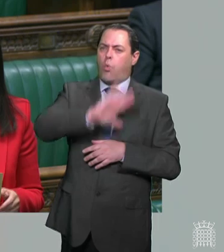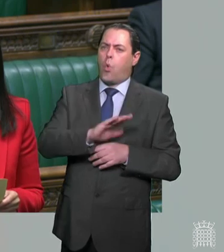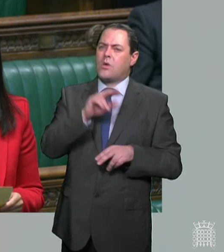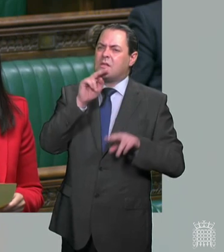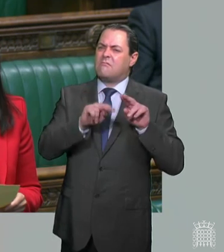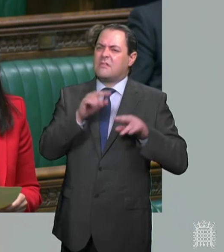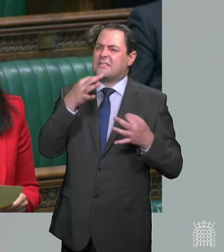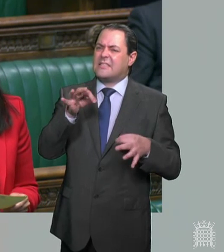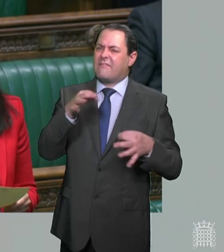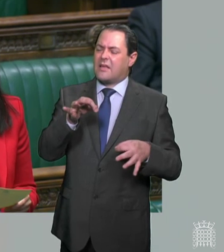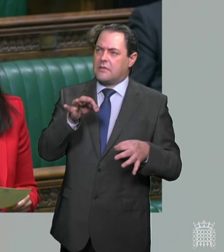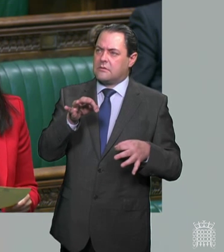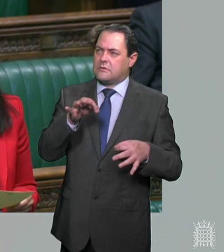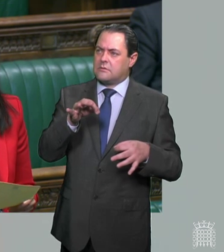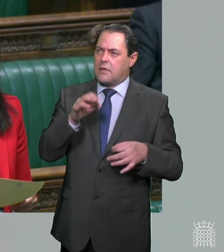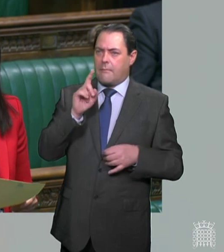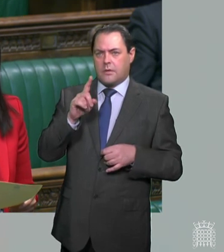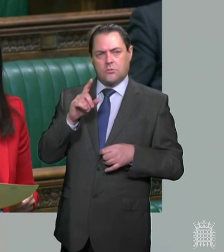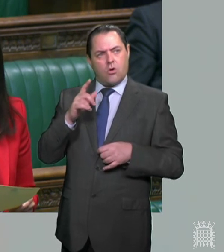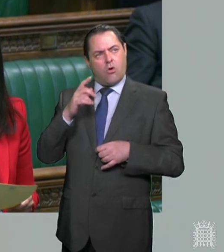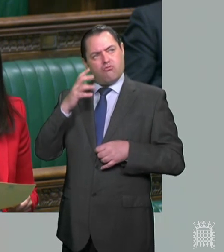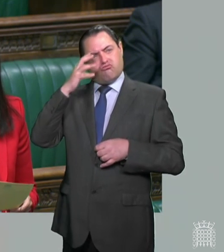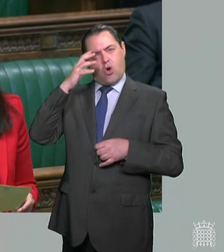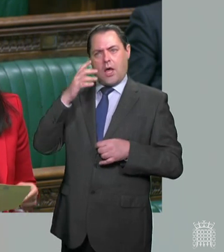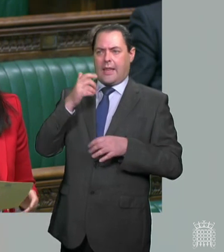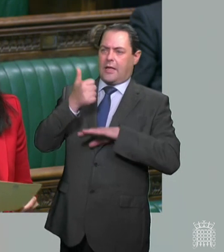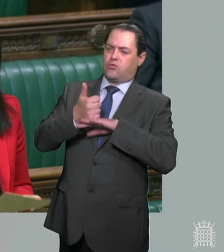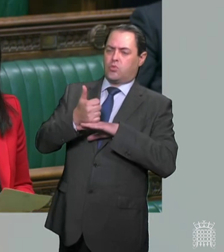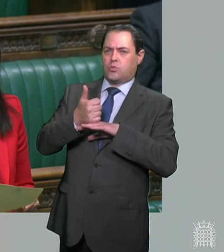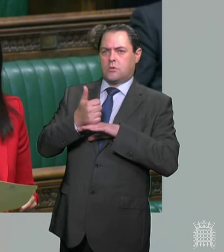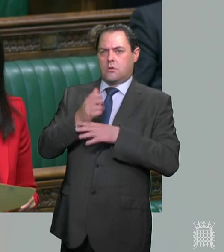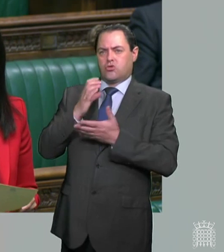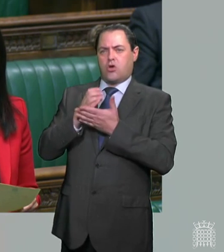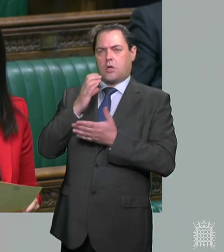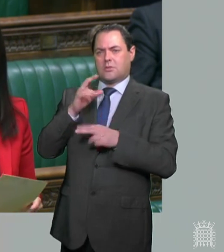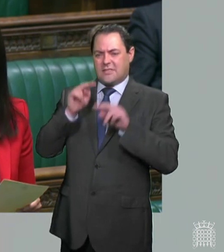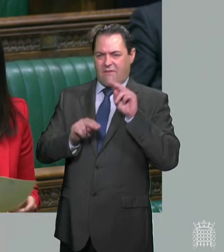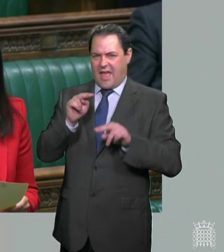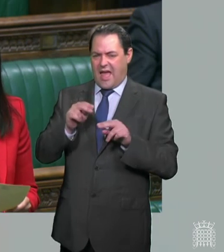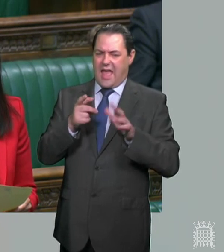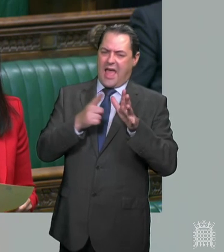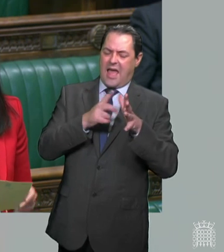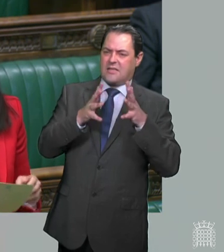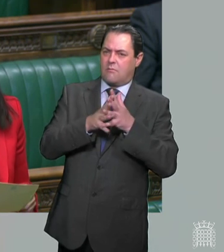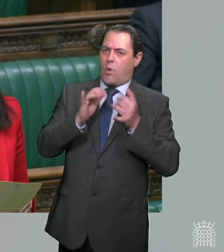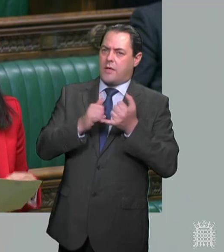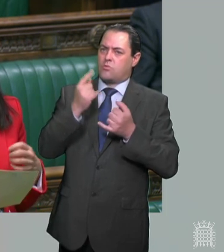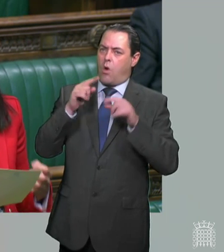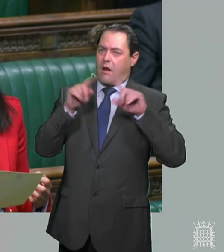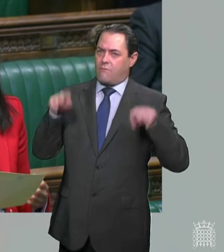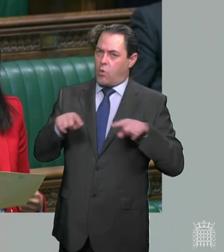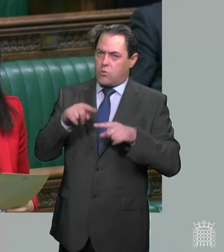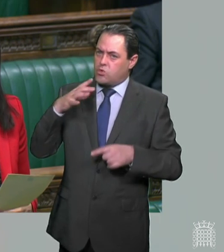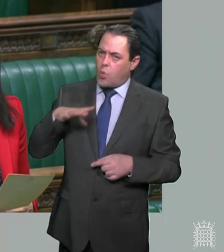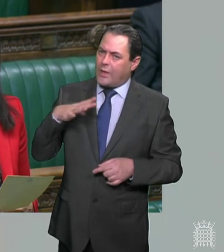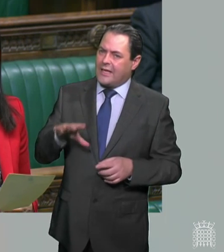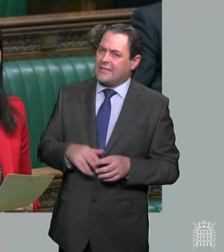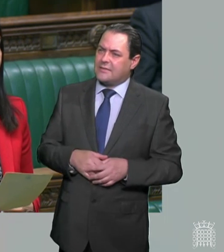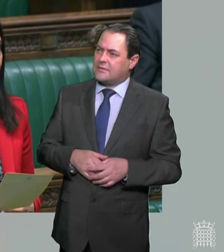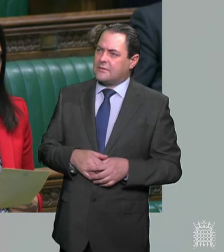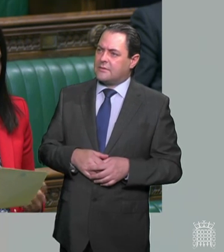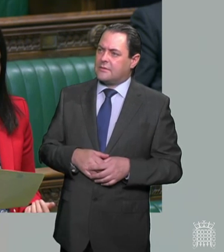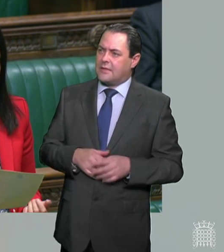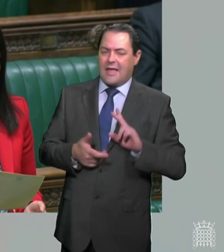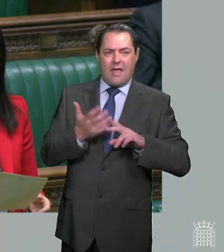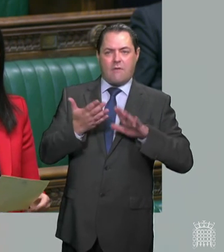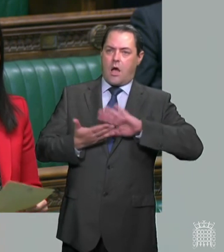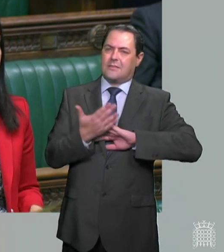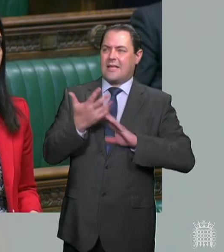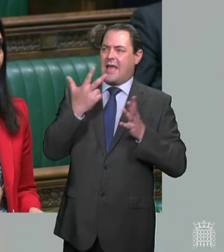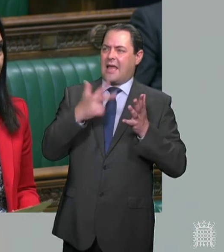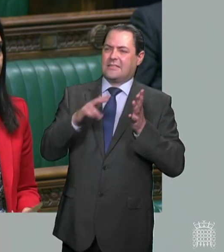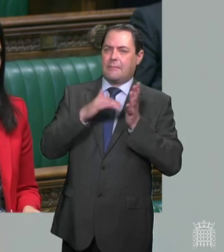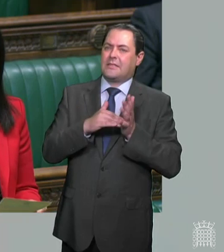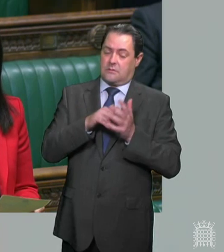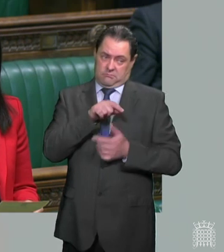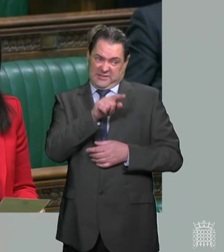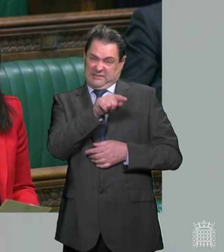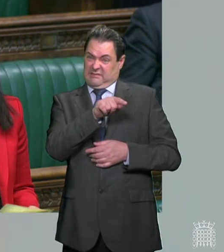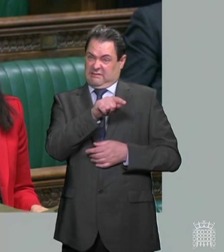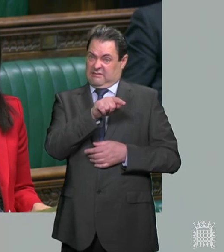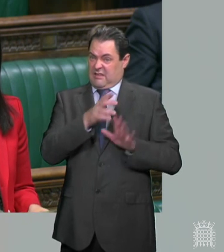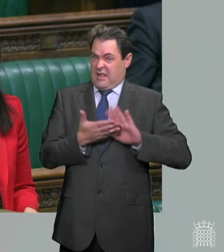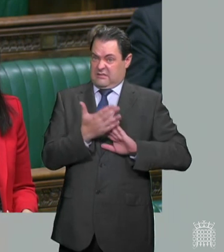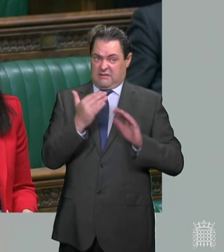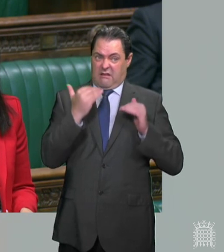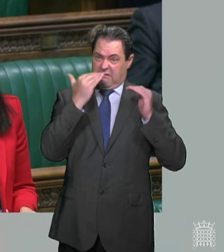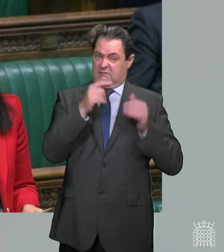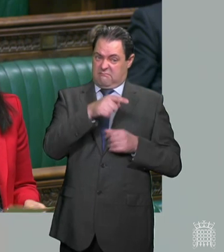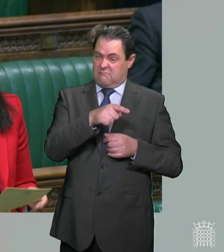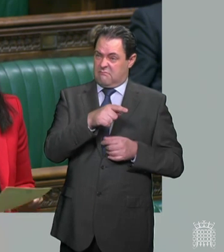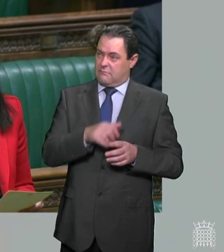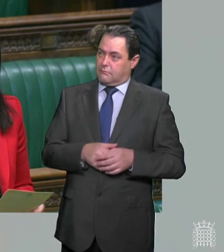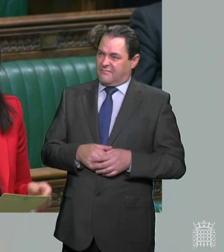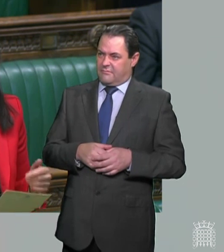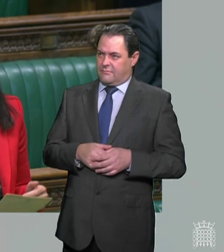However, under the current Royal Institution of Chartered Surveyors guidance, an EWS1 form should not be expected for properties and buildings under 18 metres high, which includes my constituent’s property in Cambuslang.